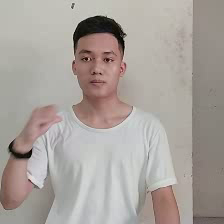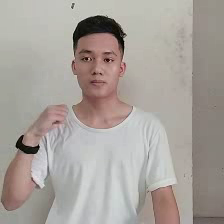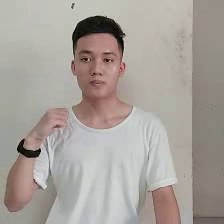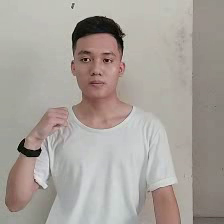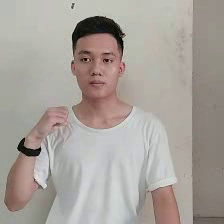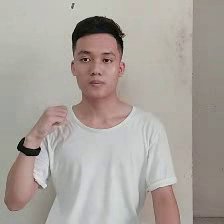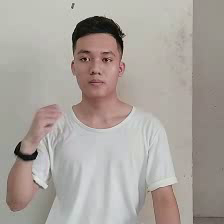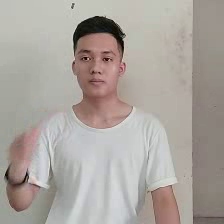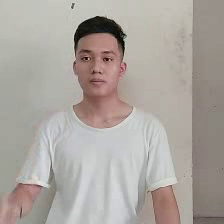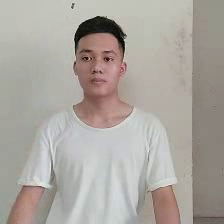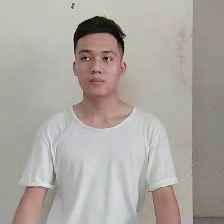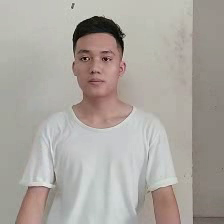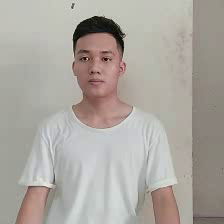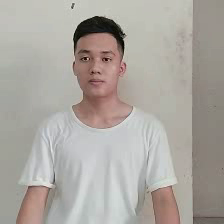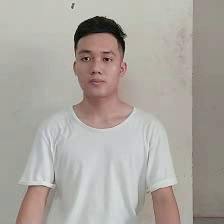Nghỉ ngơi